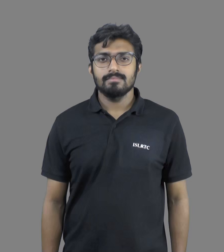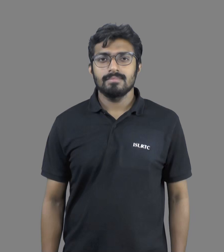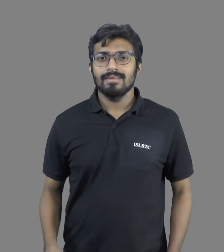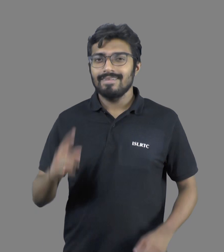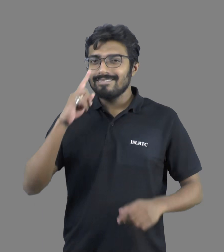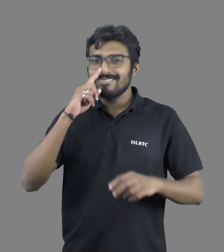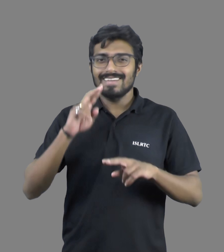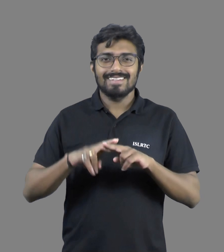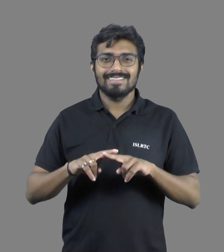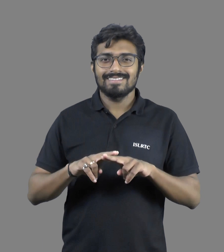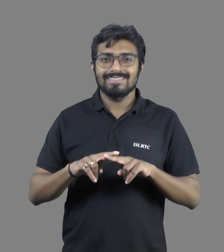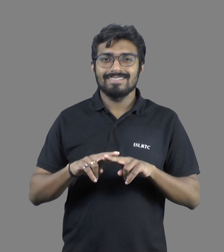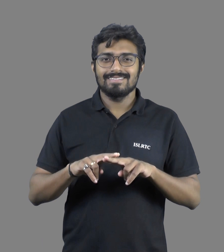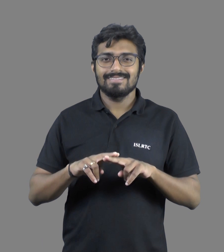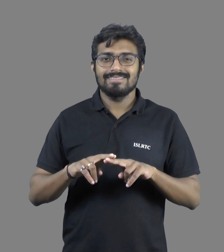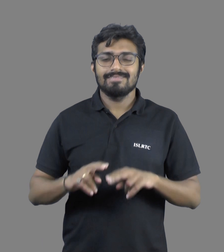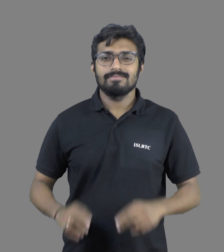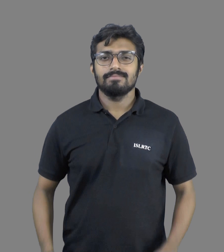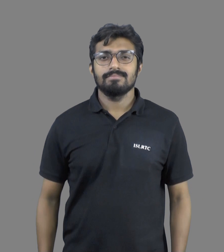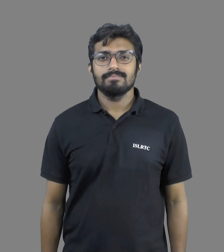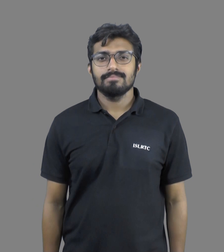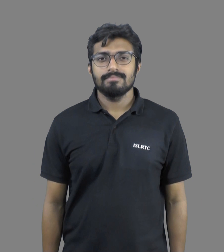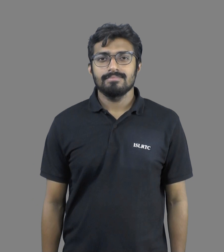Funny